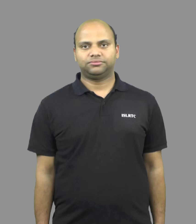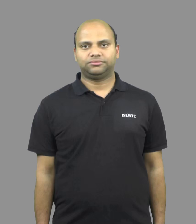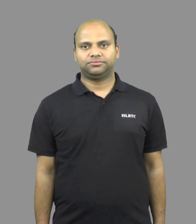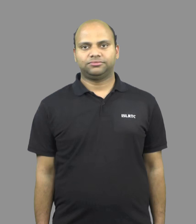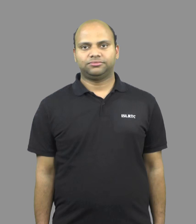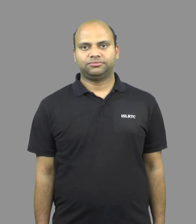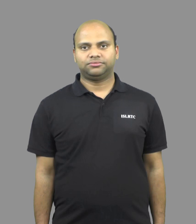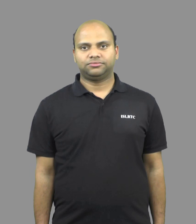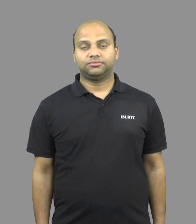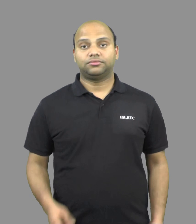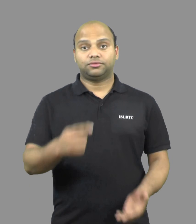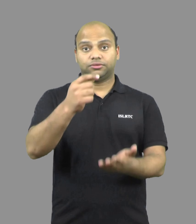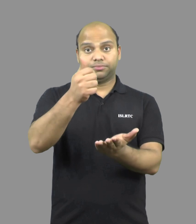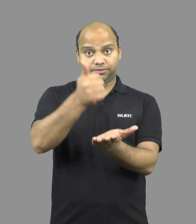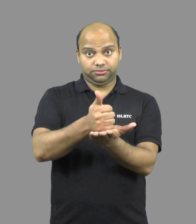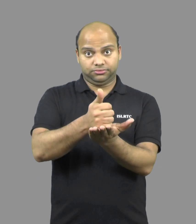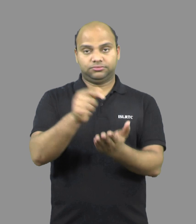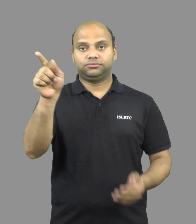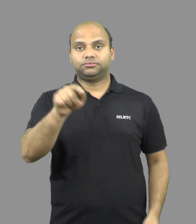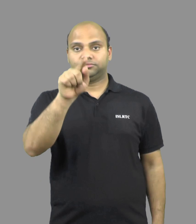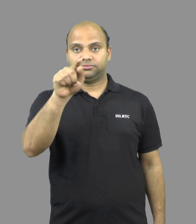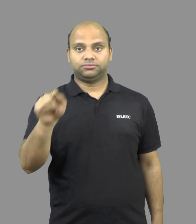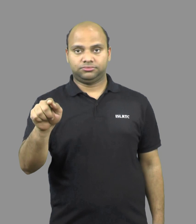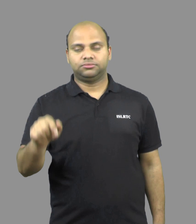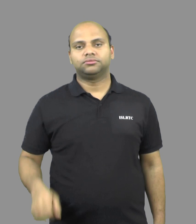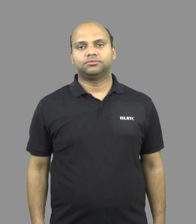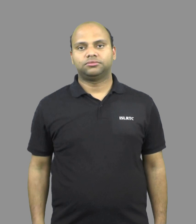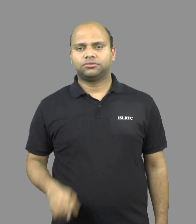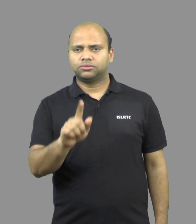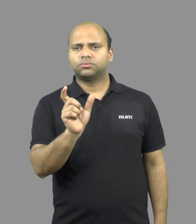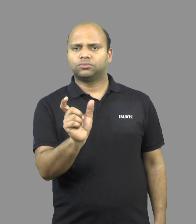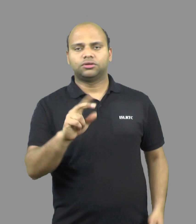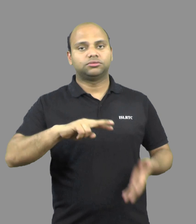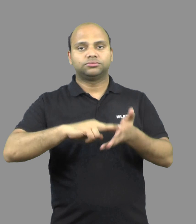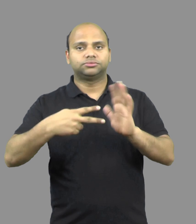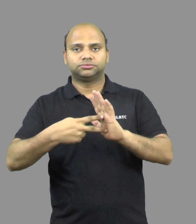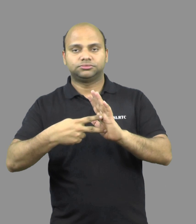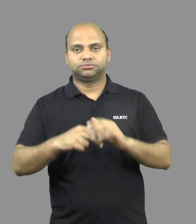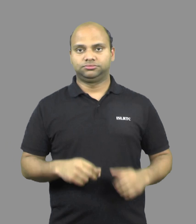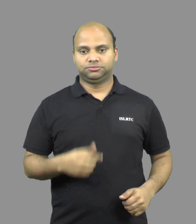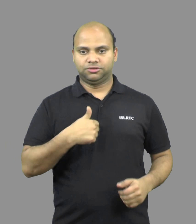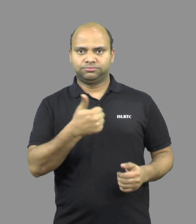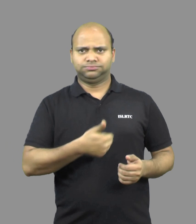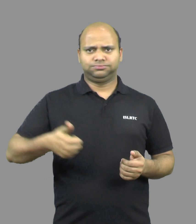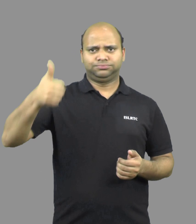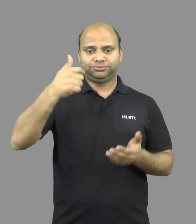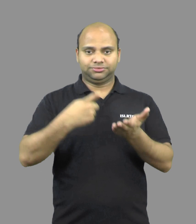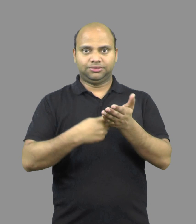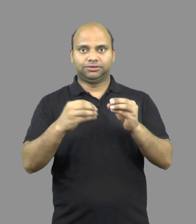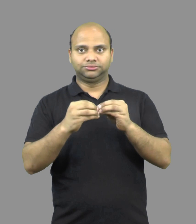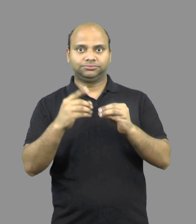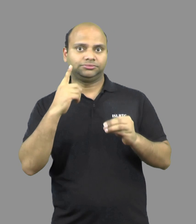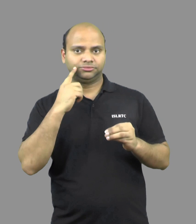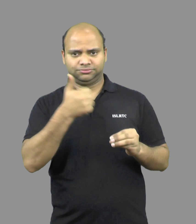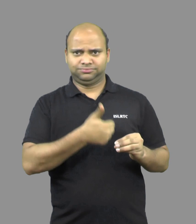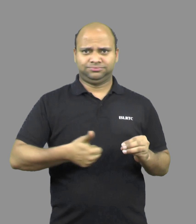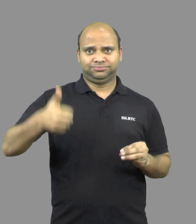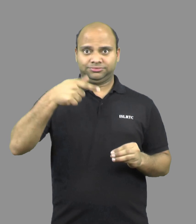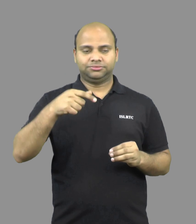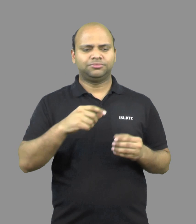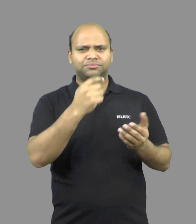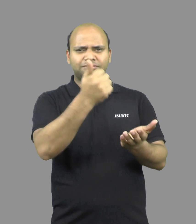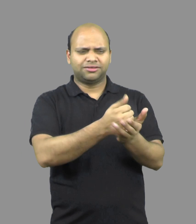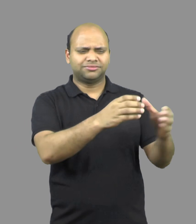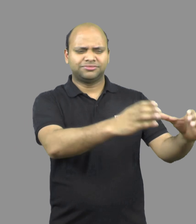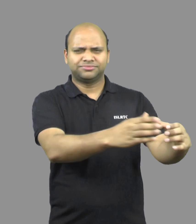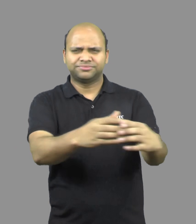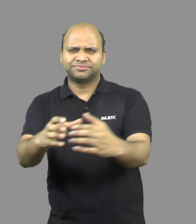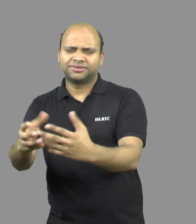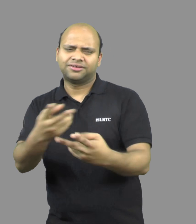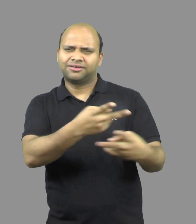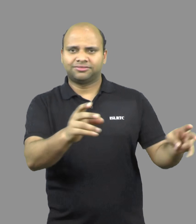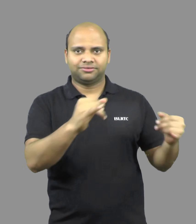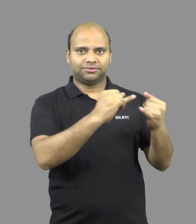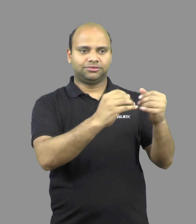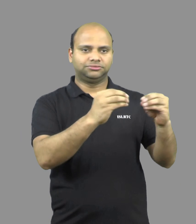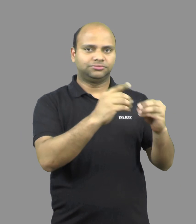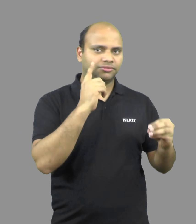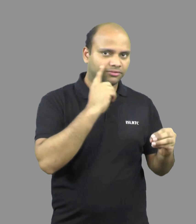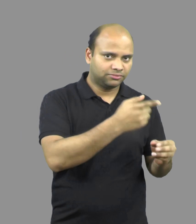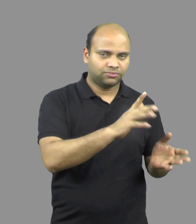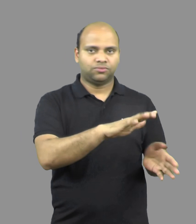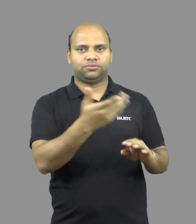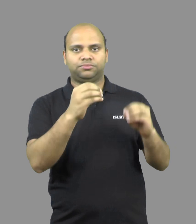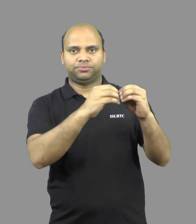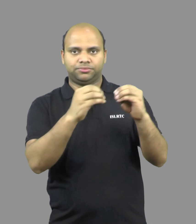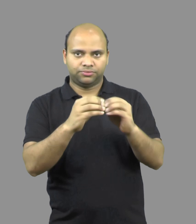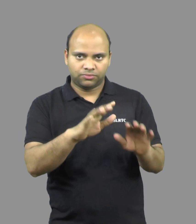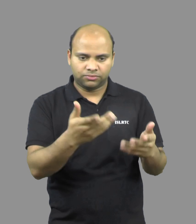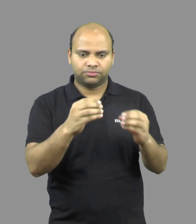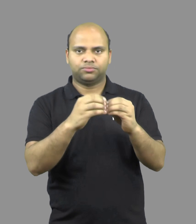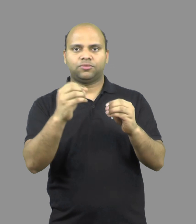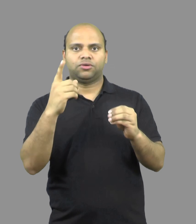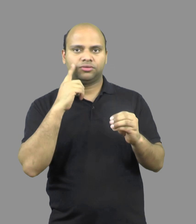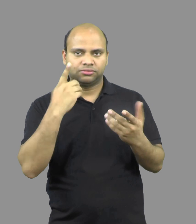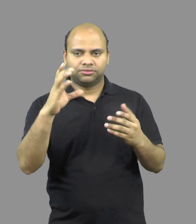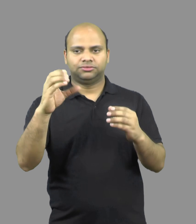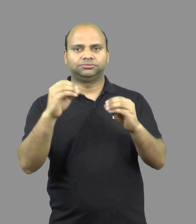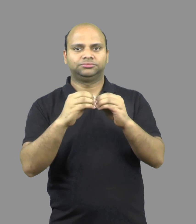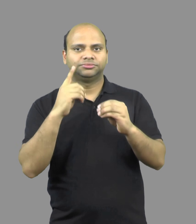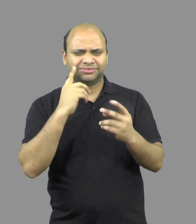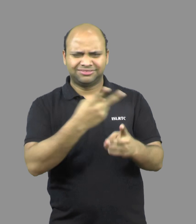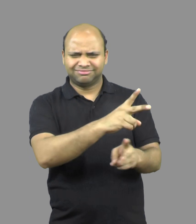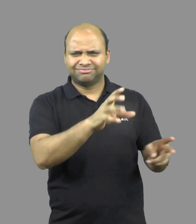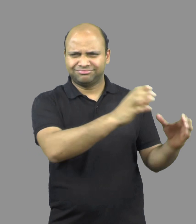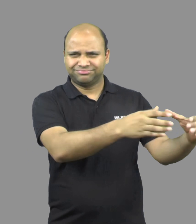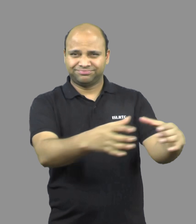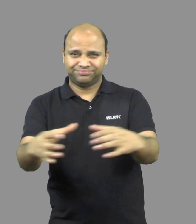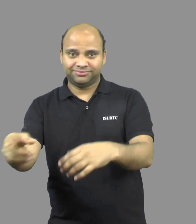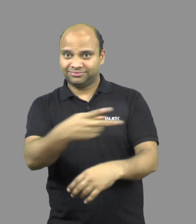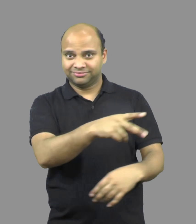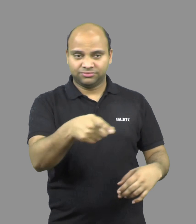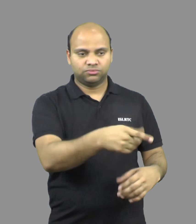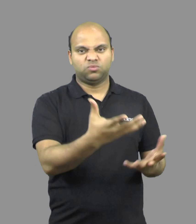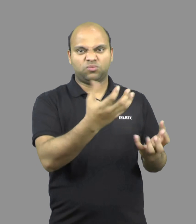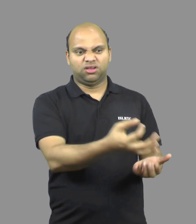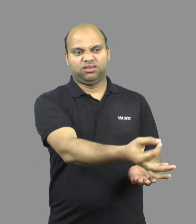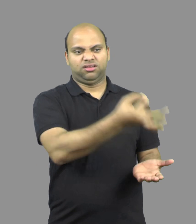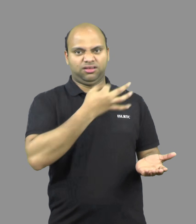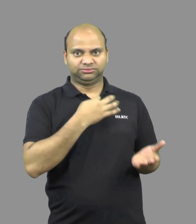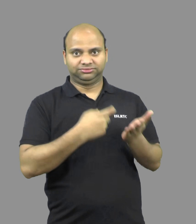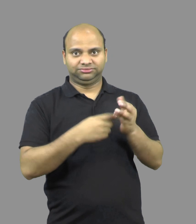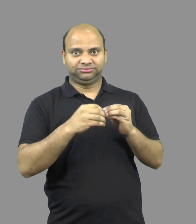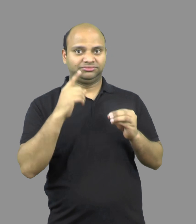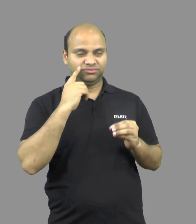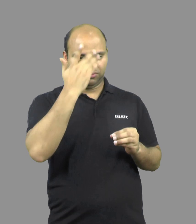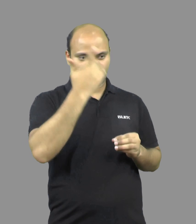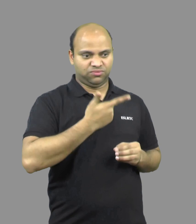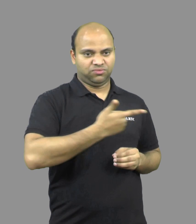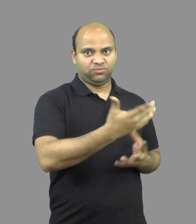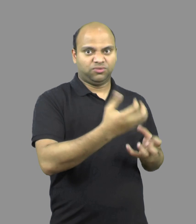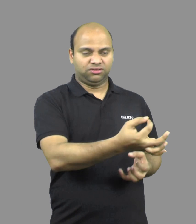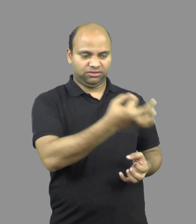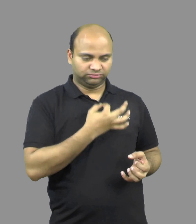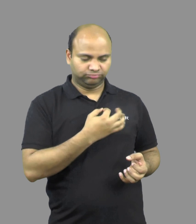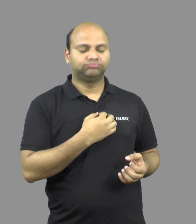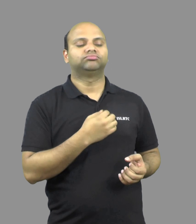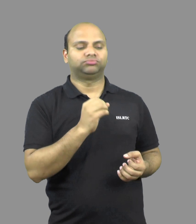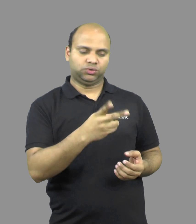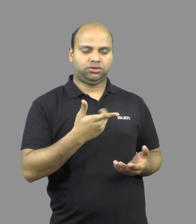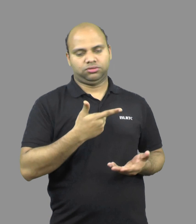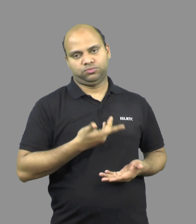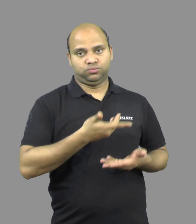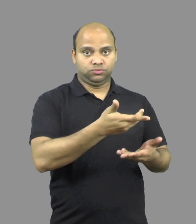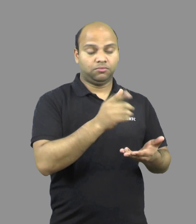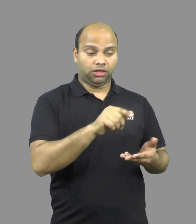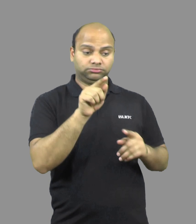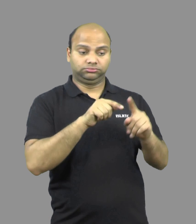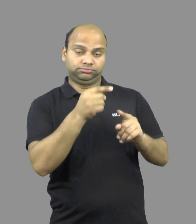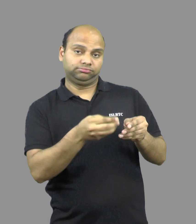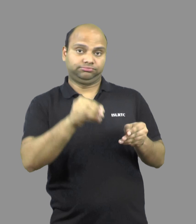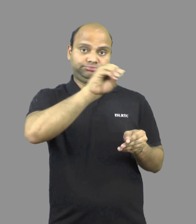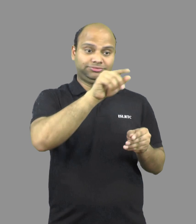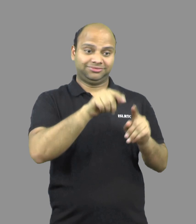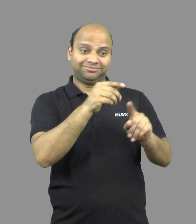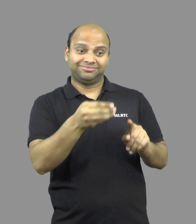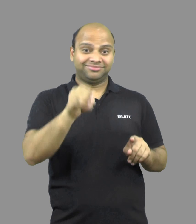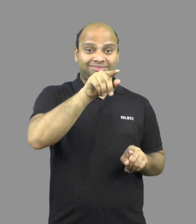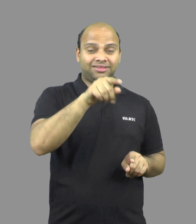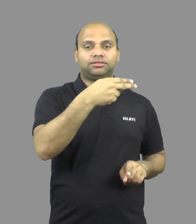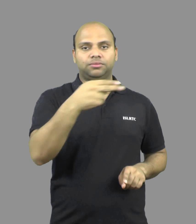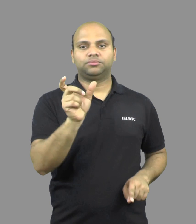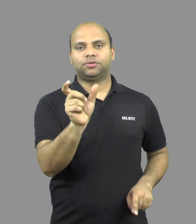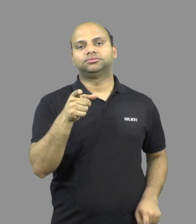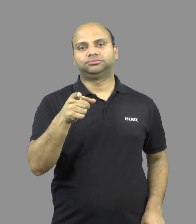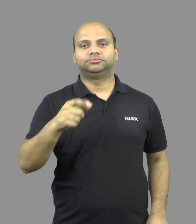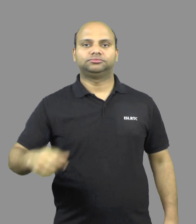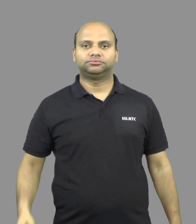Bank Rate